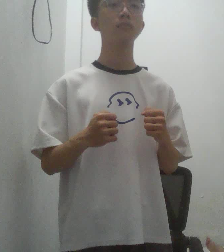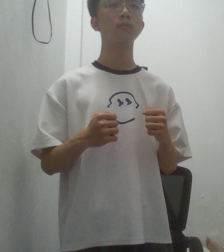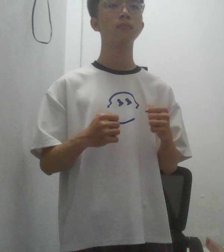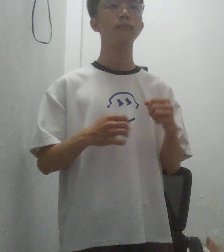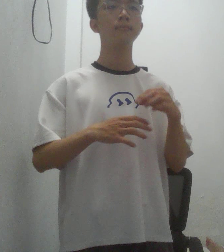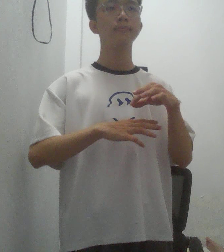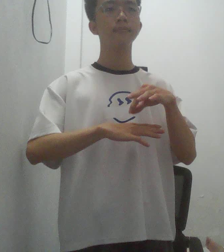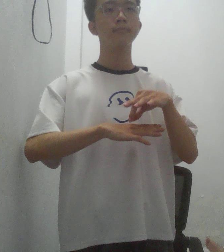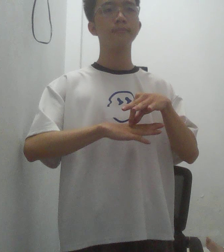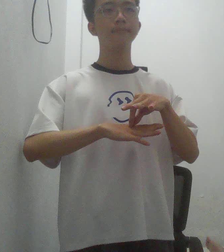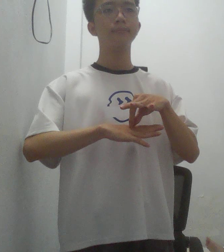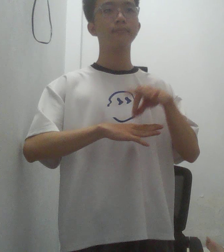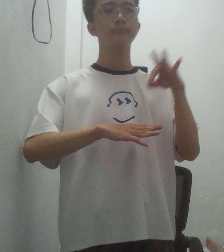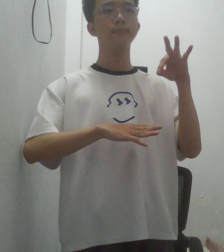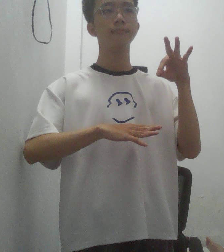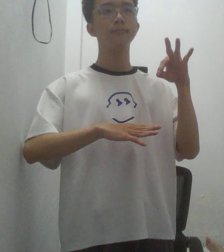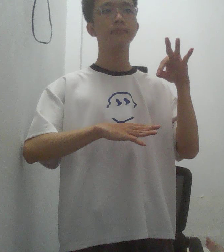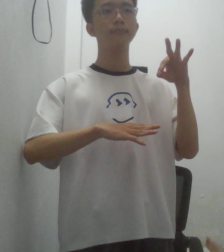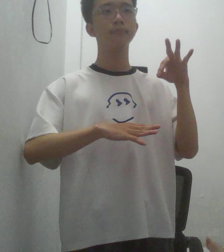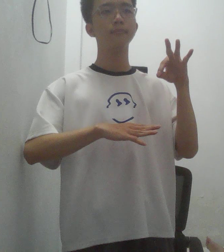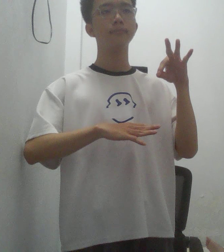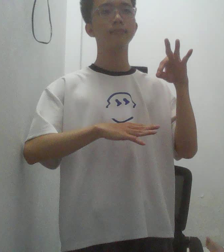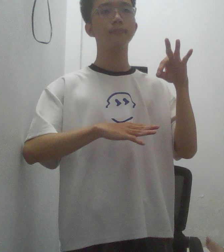tuan